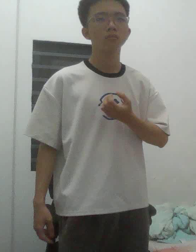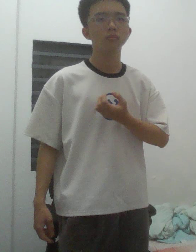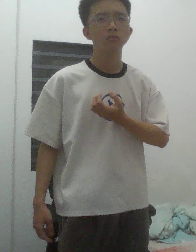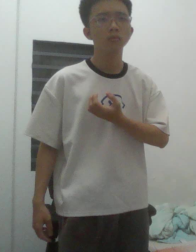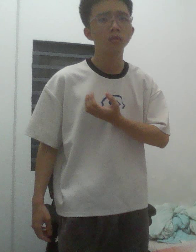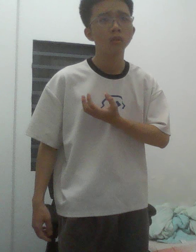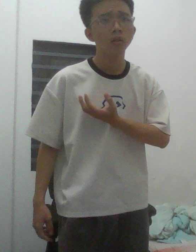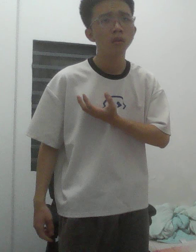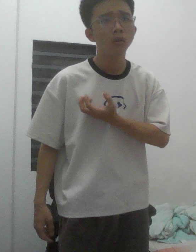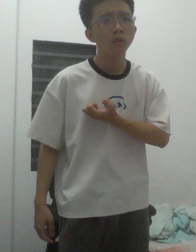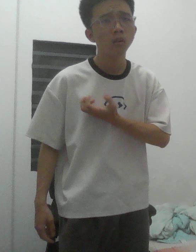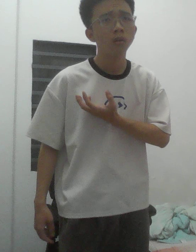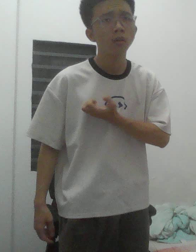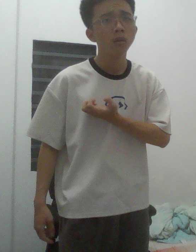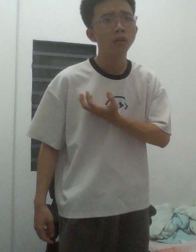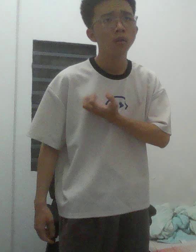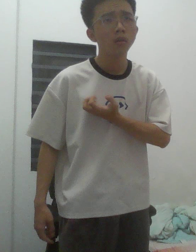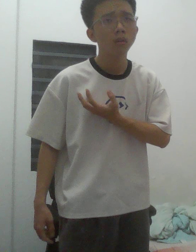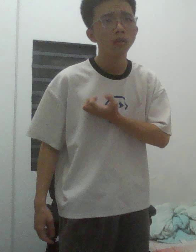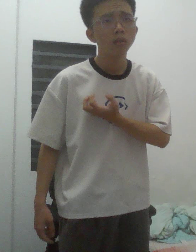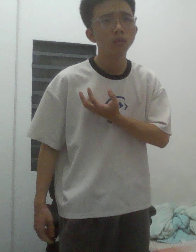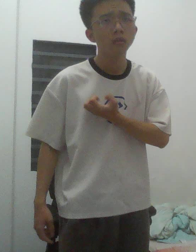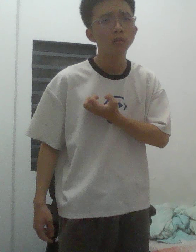lo so